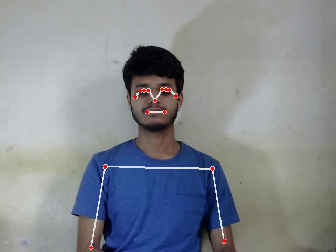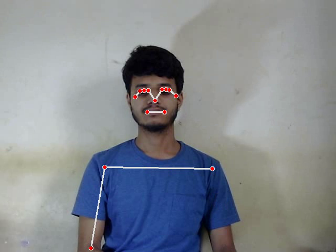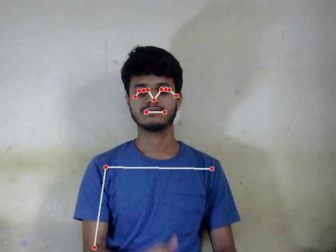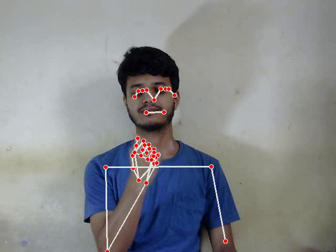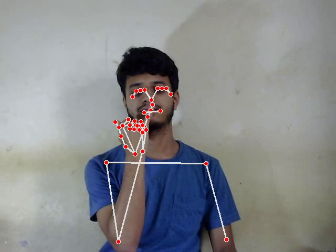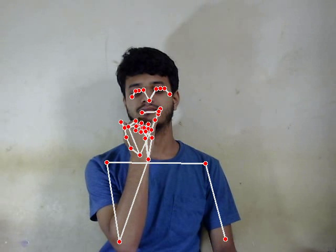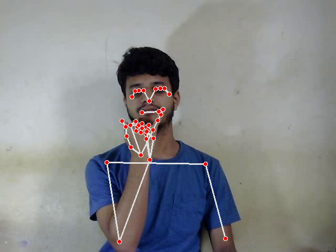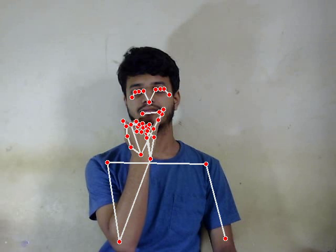wrong